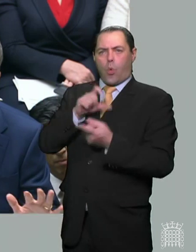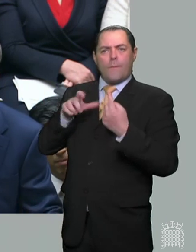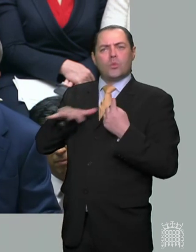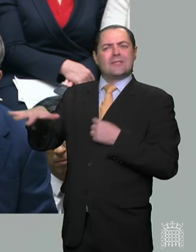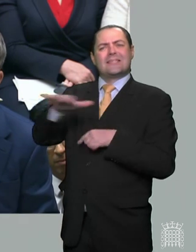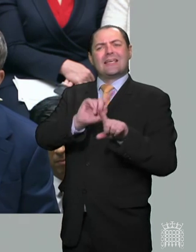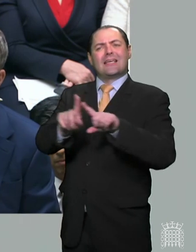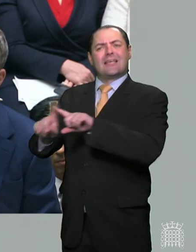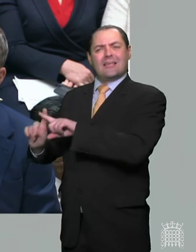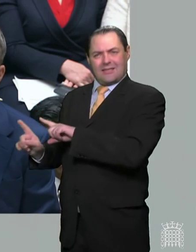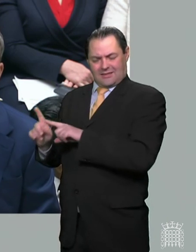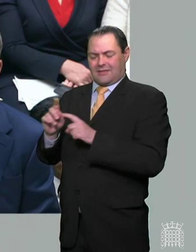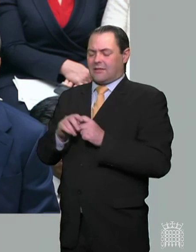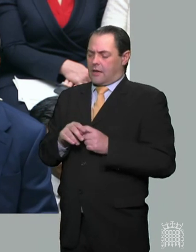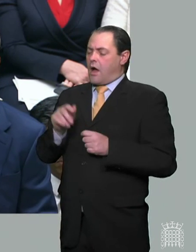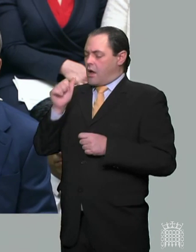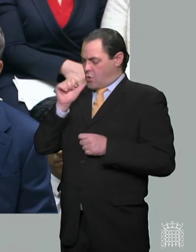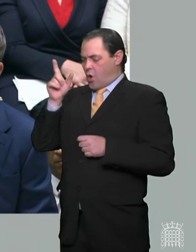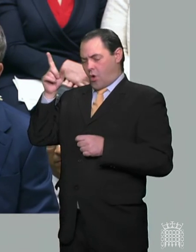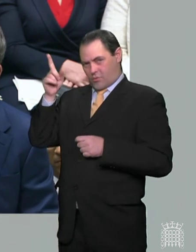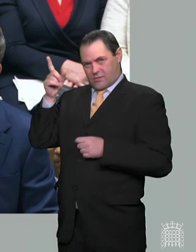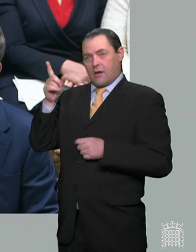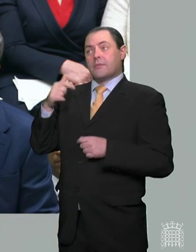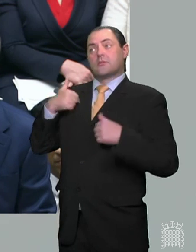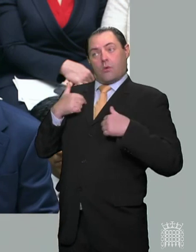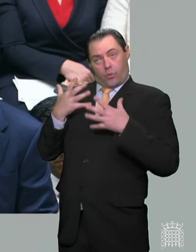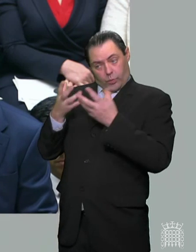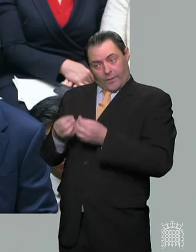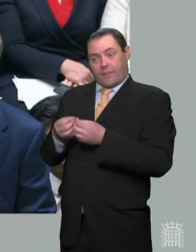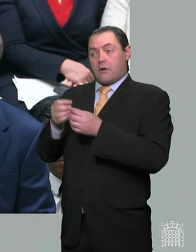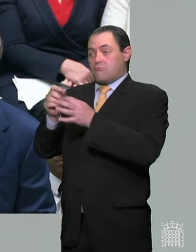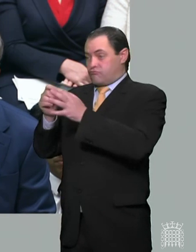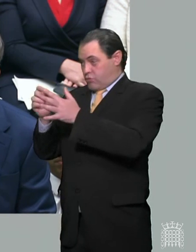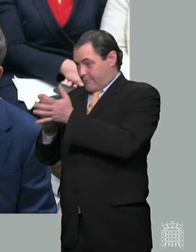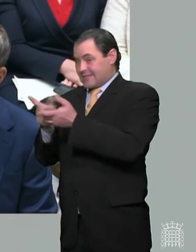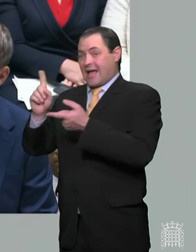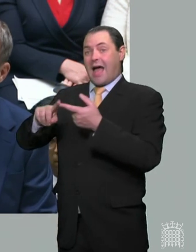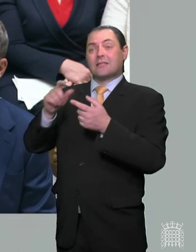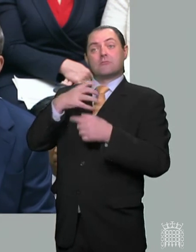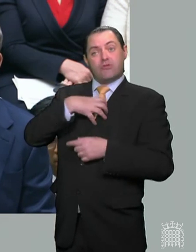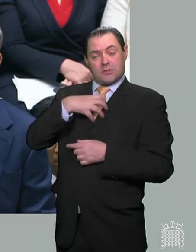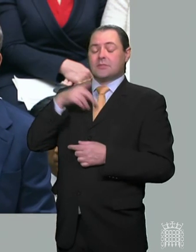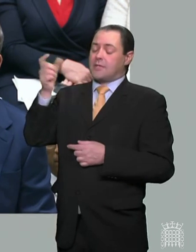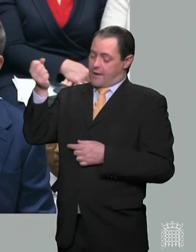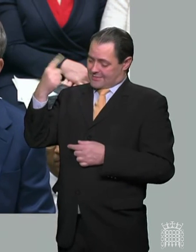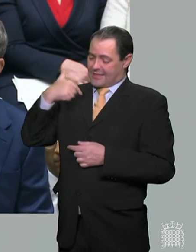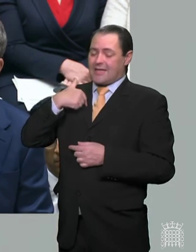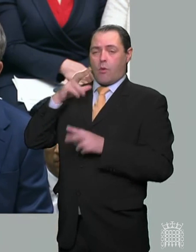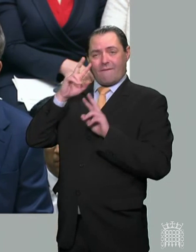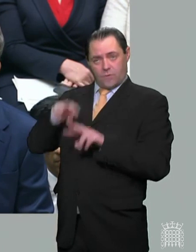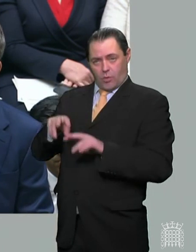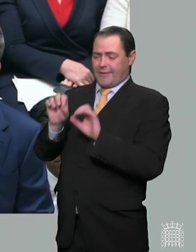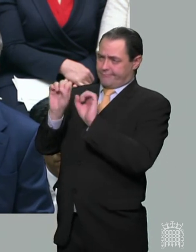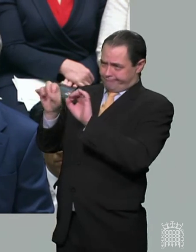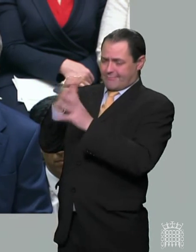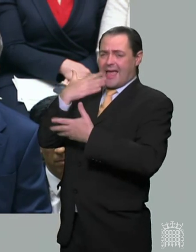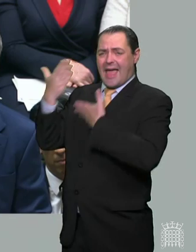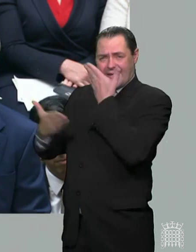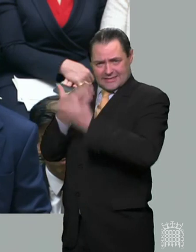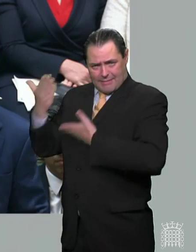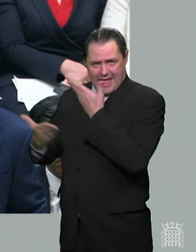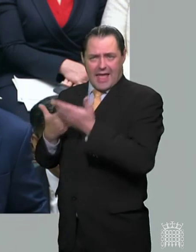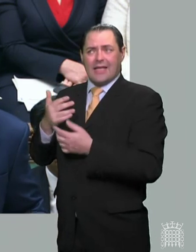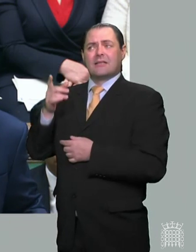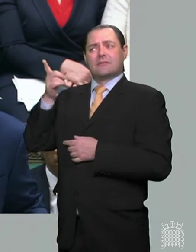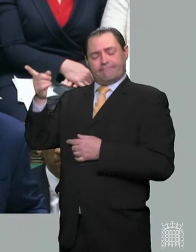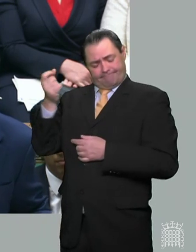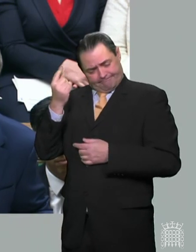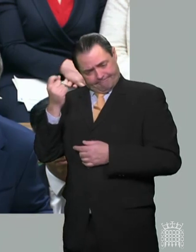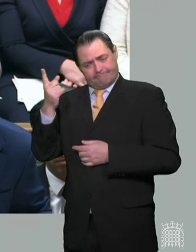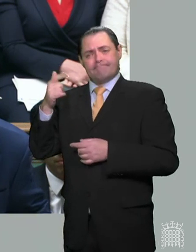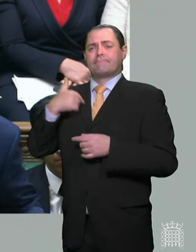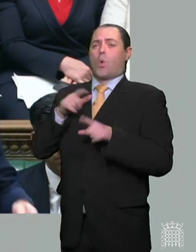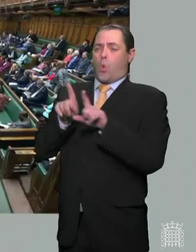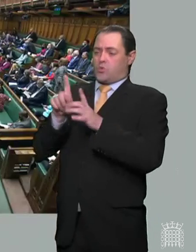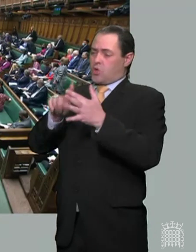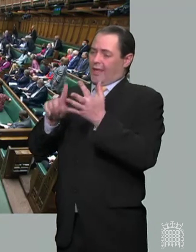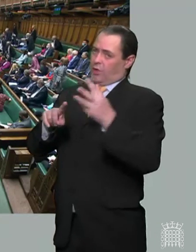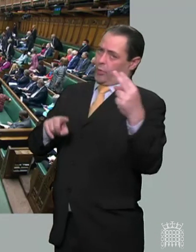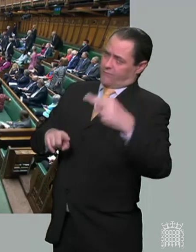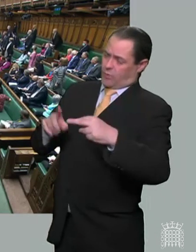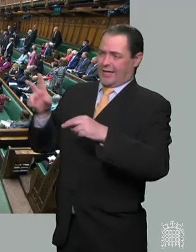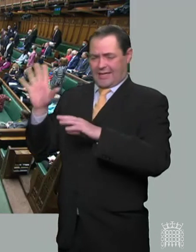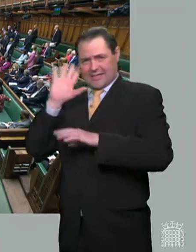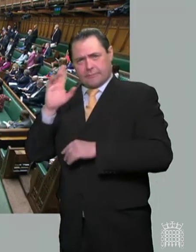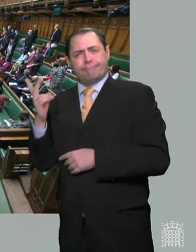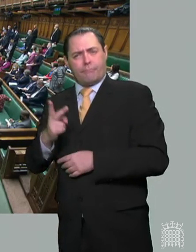Notwithstanding what the reporting has said, I know, having been in Carbis Bay with the Prime Minister and the President, that the President understands our view and we have explained our position, as well his taking into account what the EU has said.